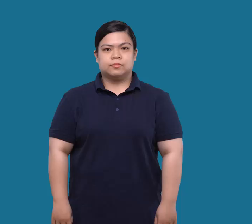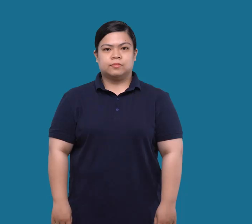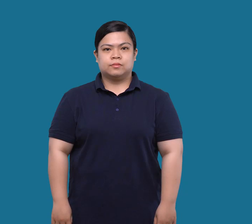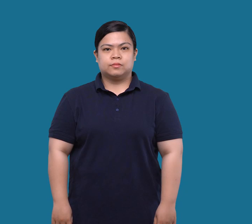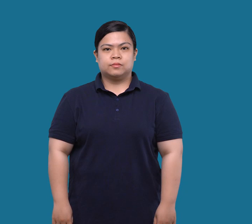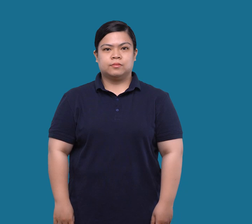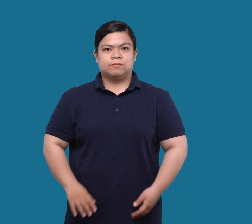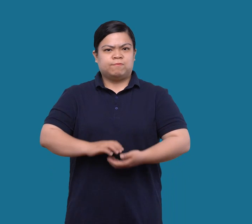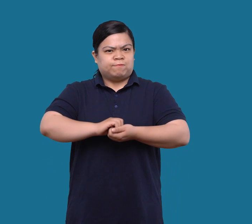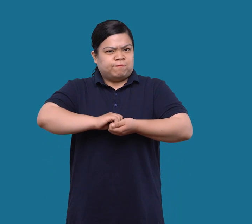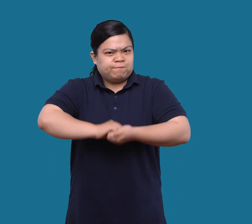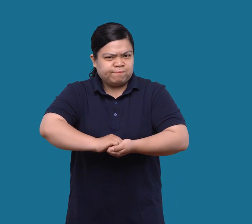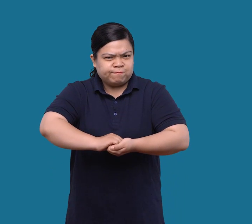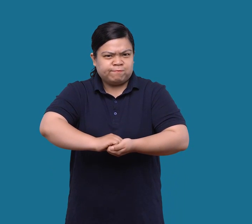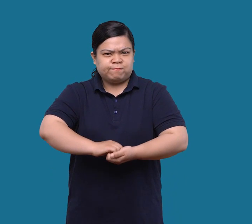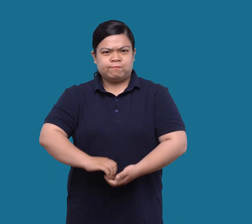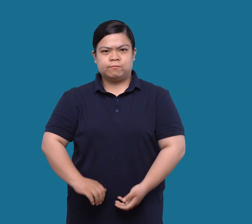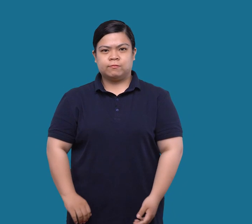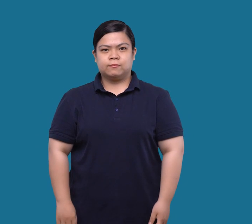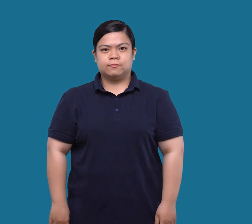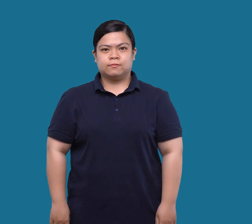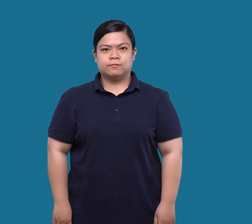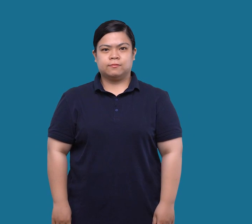chung tay